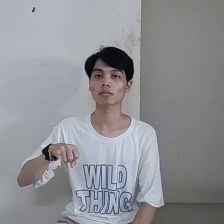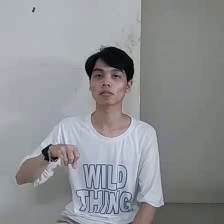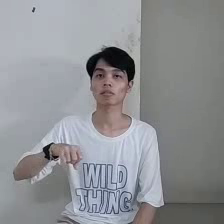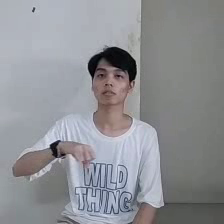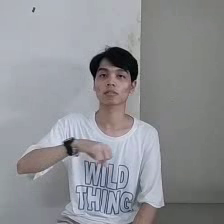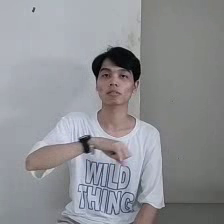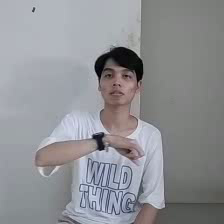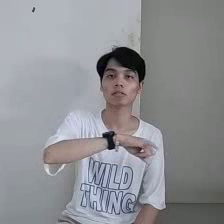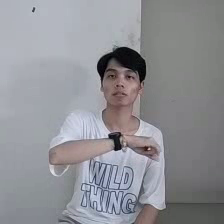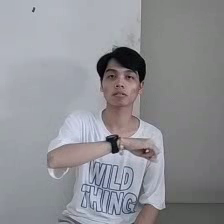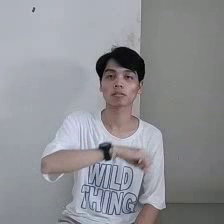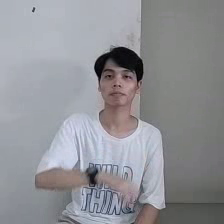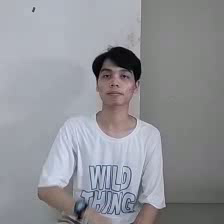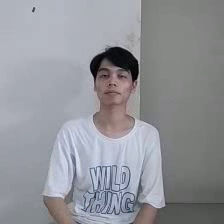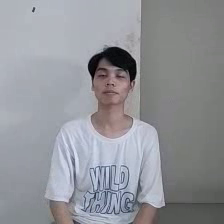Virus